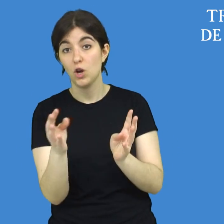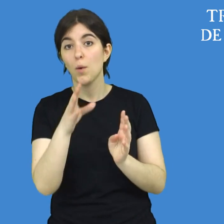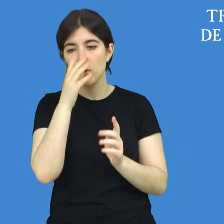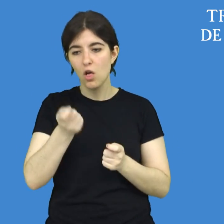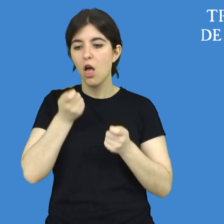motivo